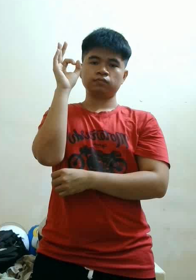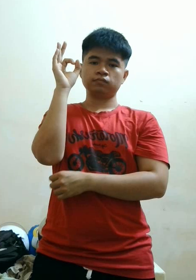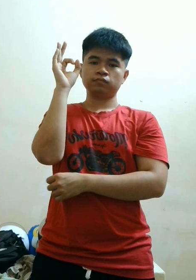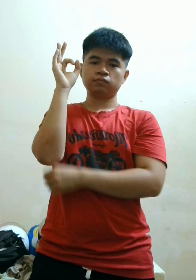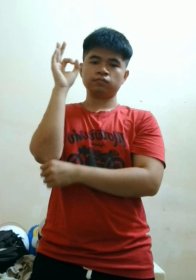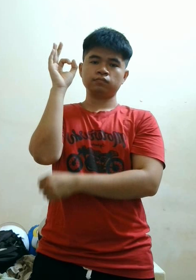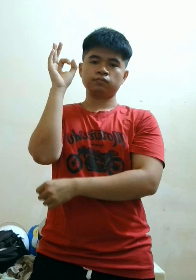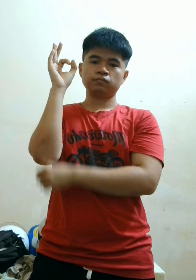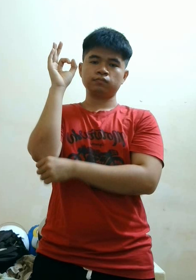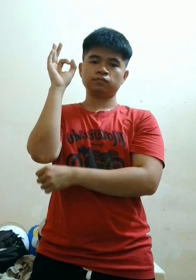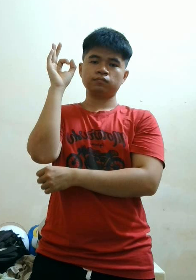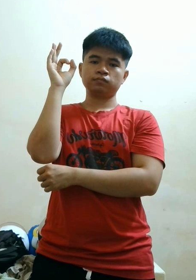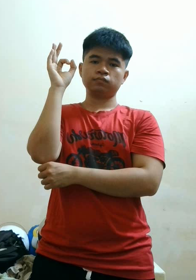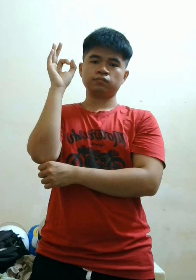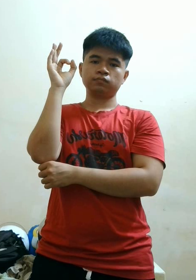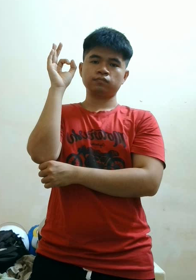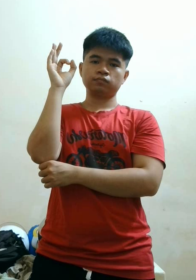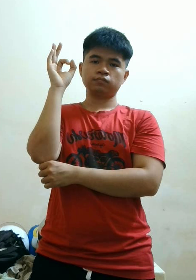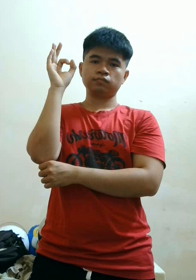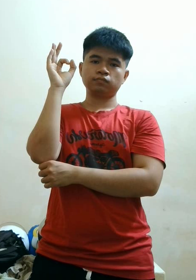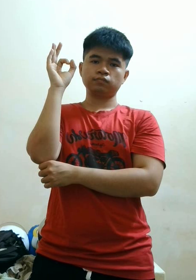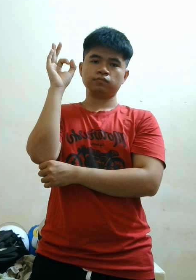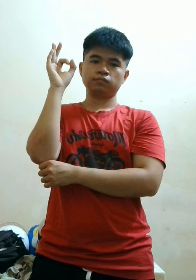buoi trua